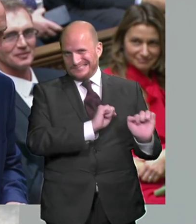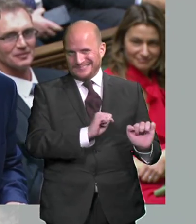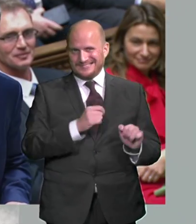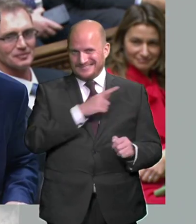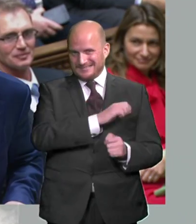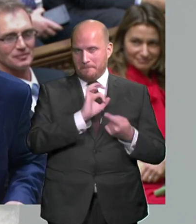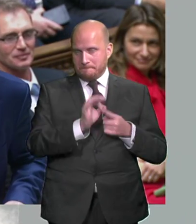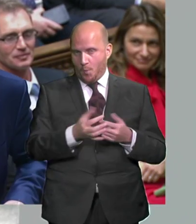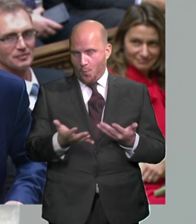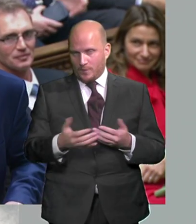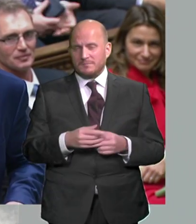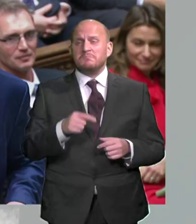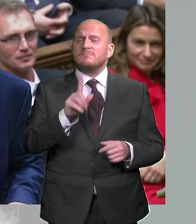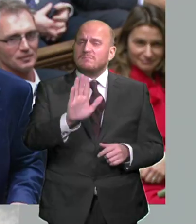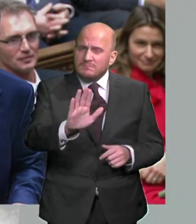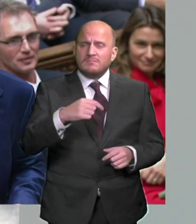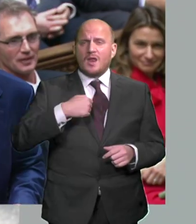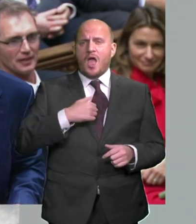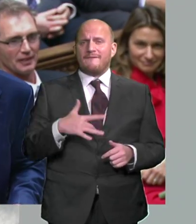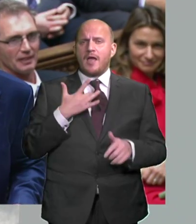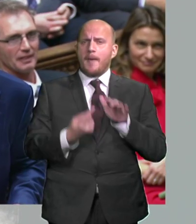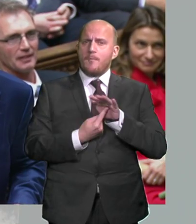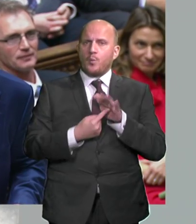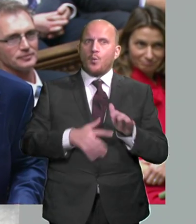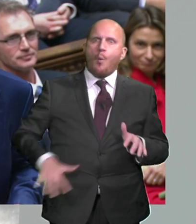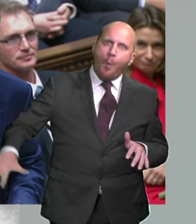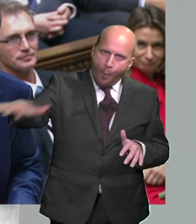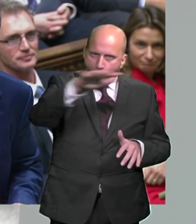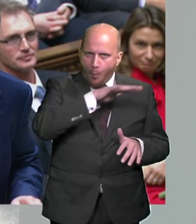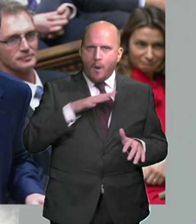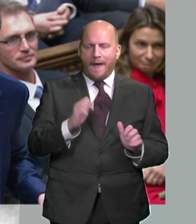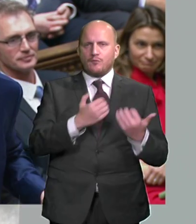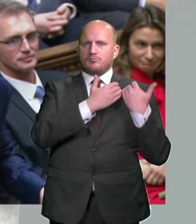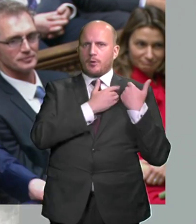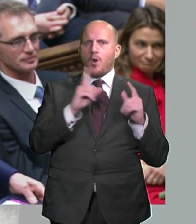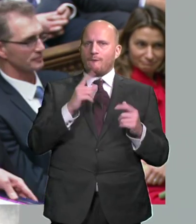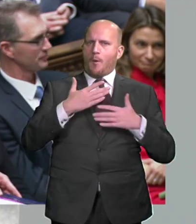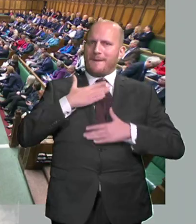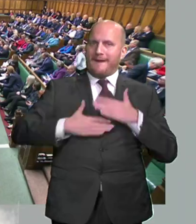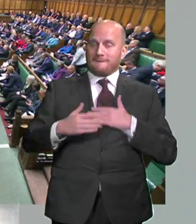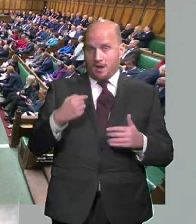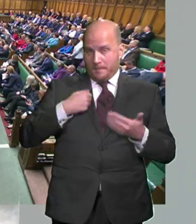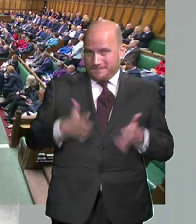All I will say is that I think it is important that we all take responsibility for our actions, and that is precisely what I have done today.